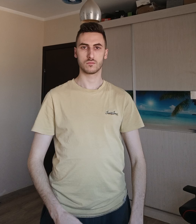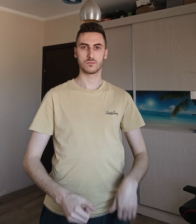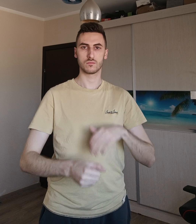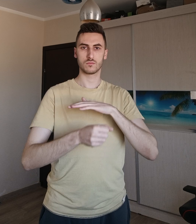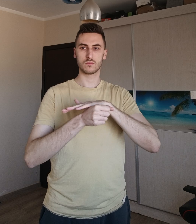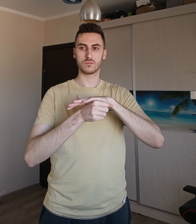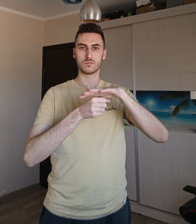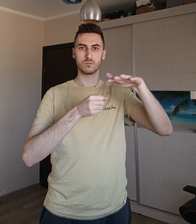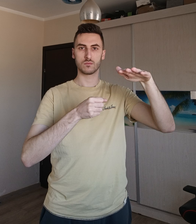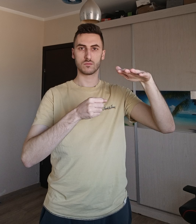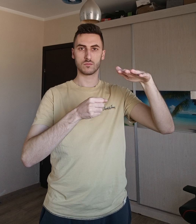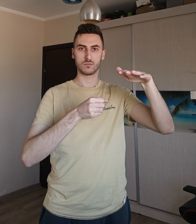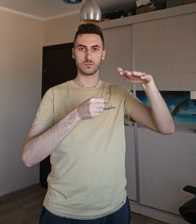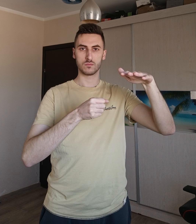מלא